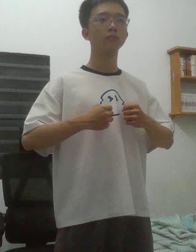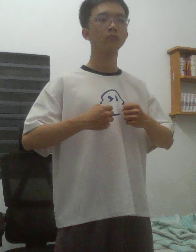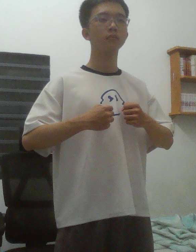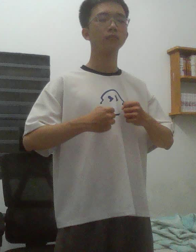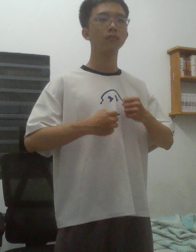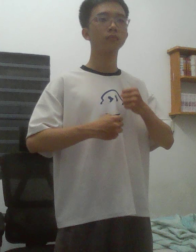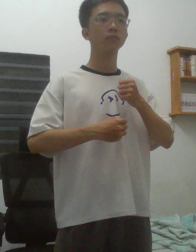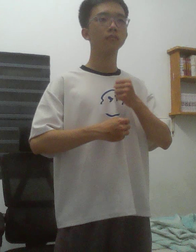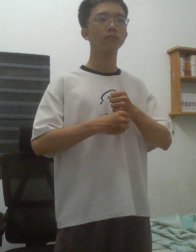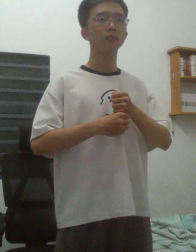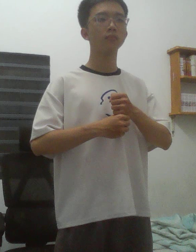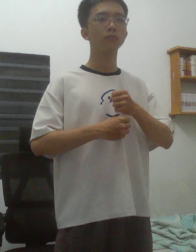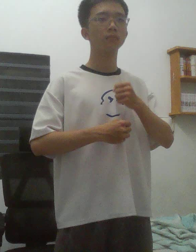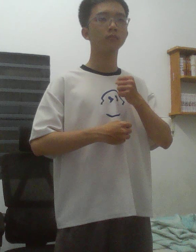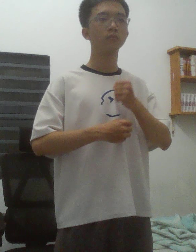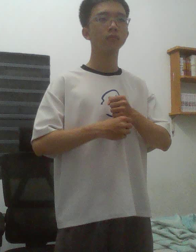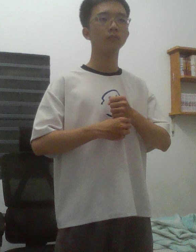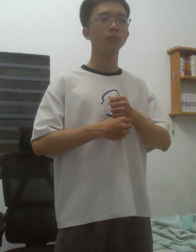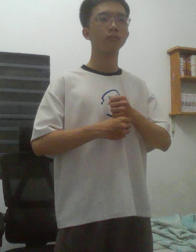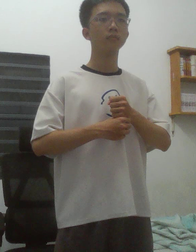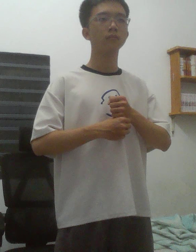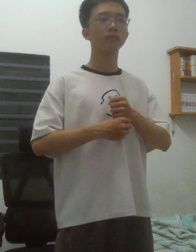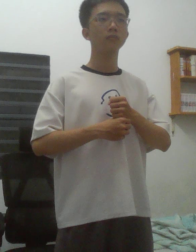cong viec